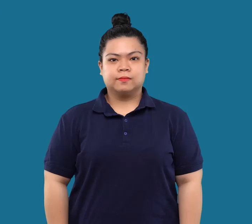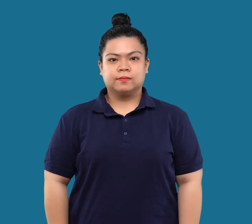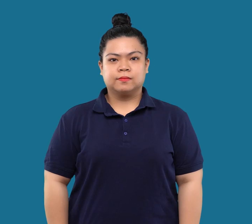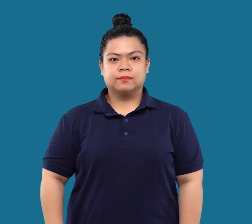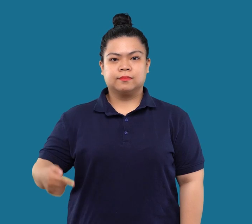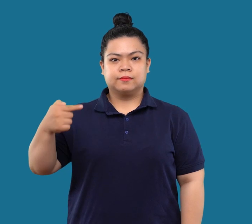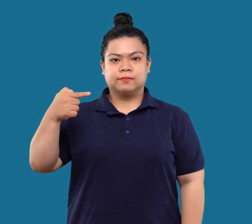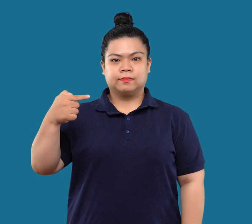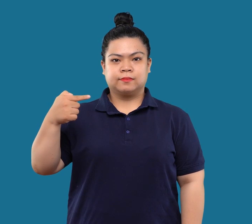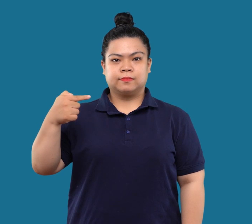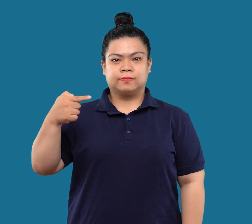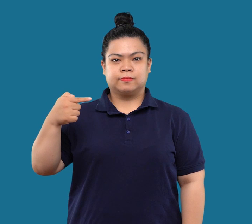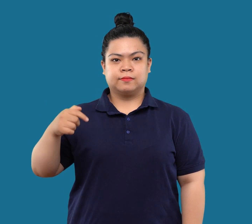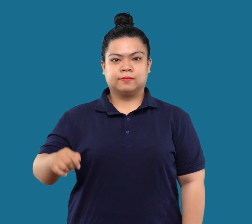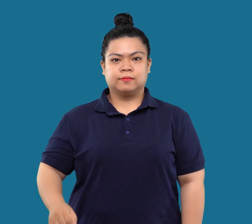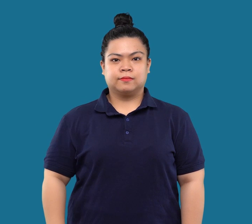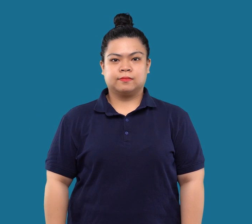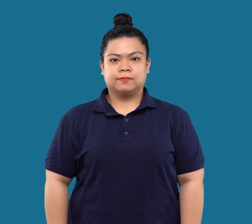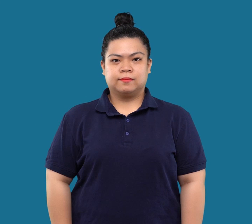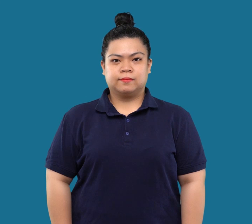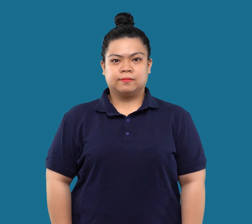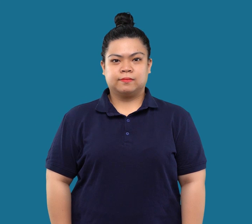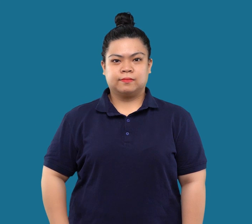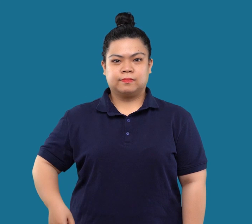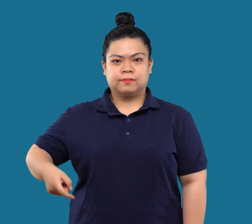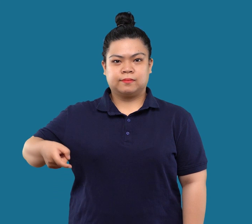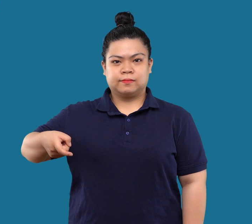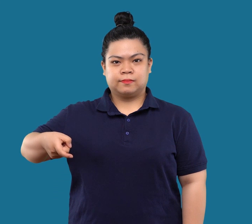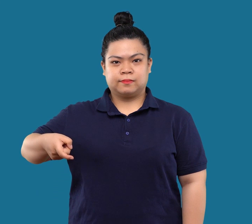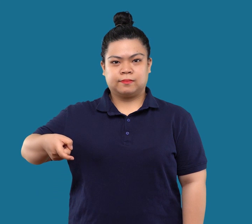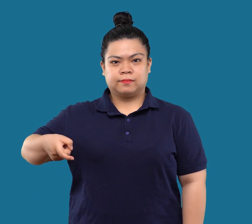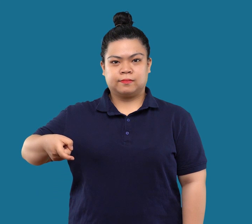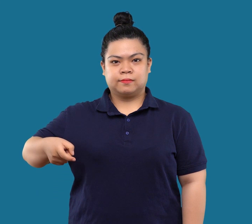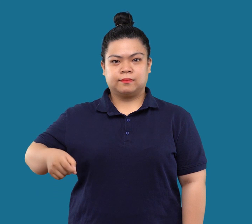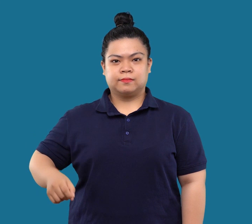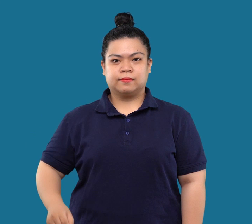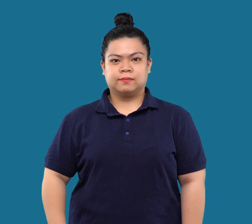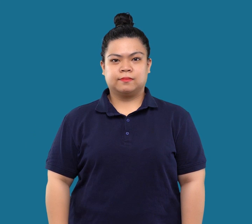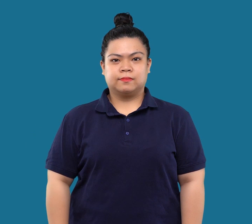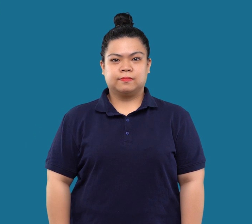g